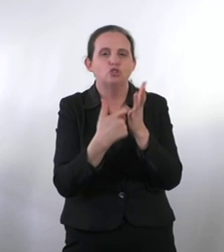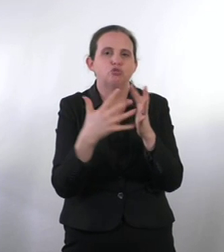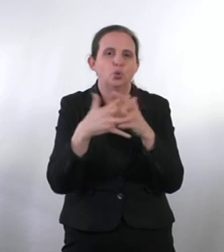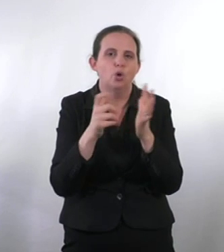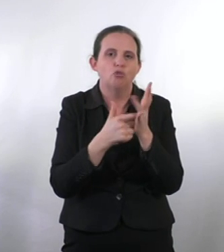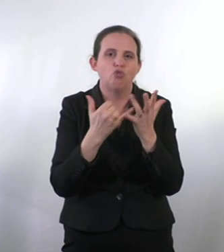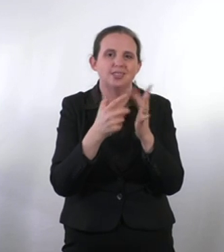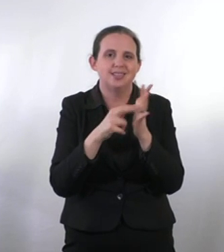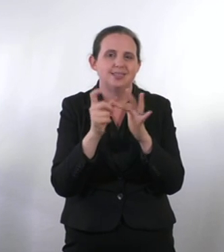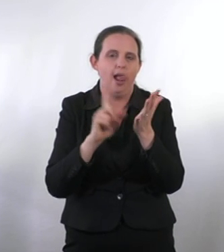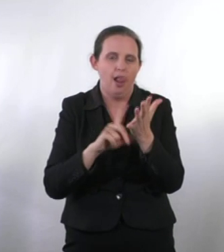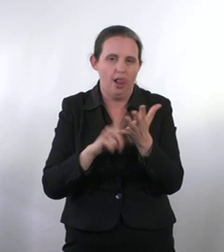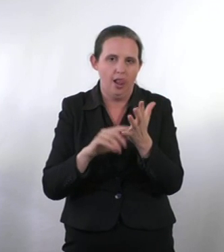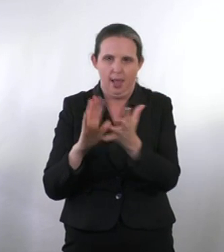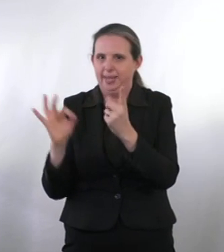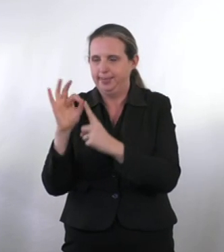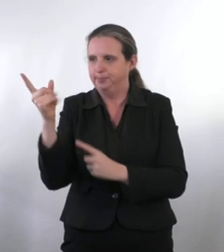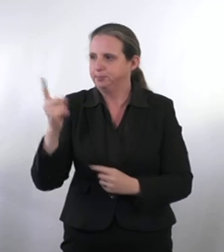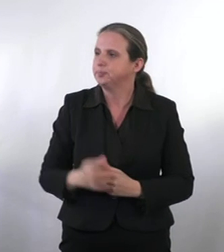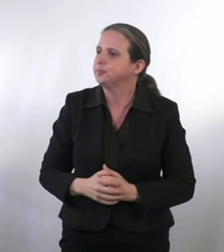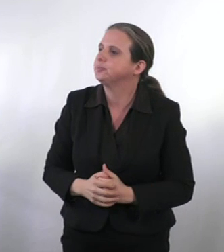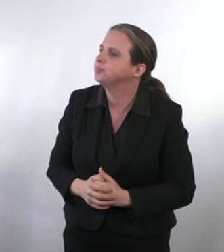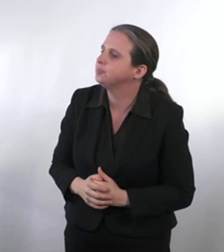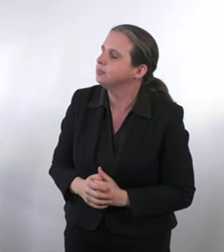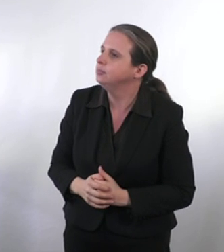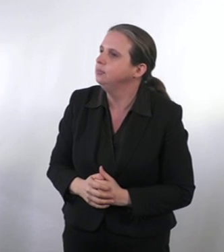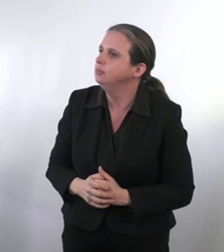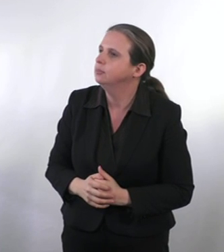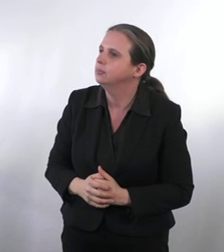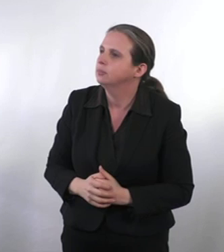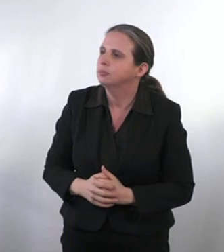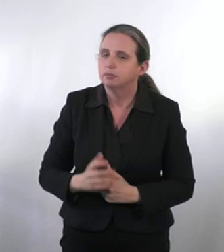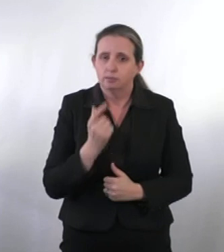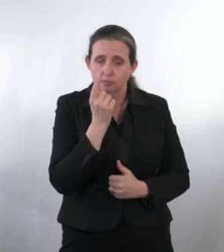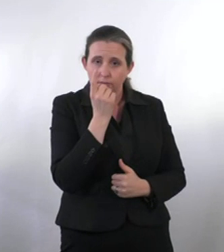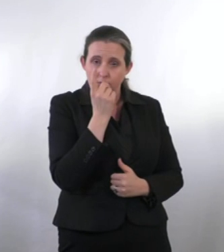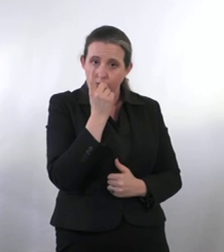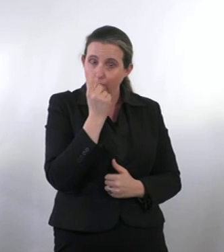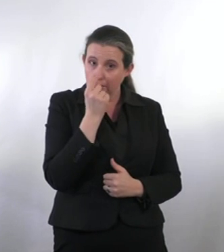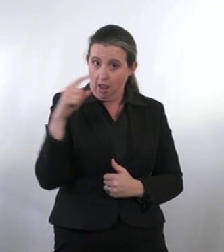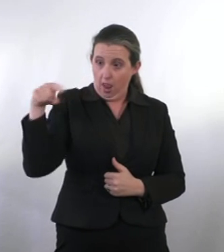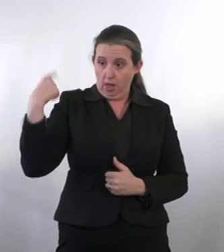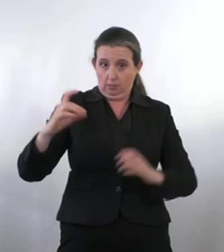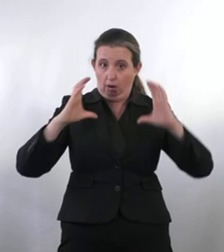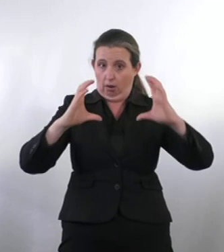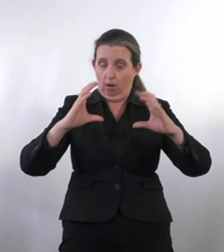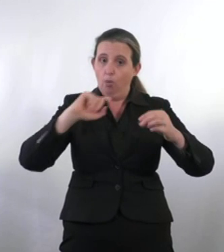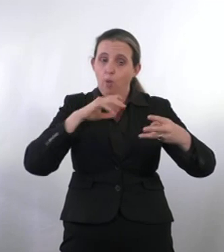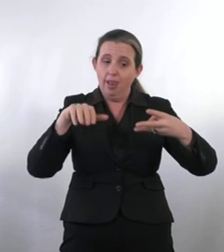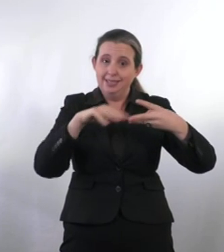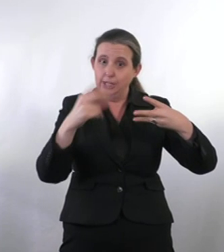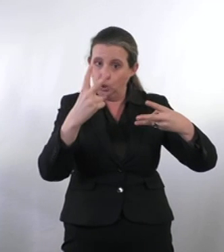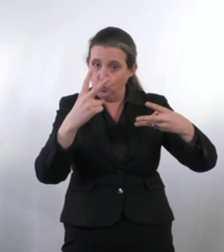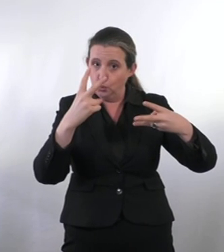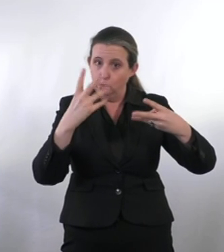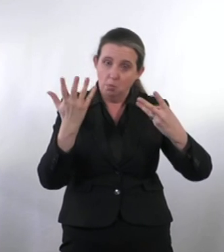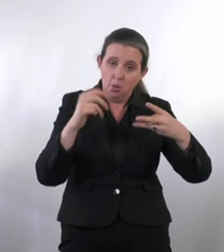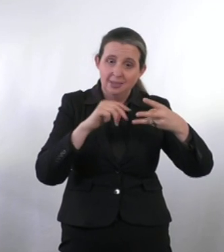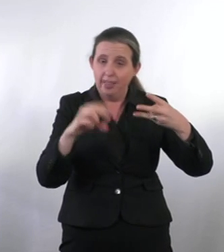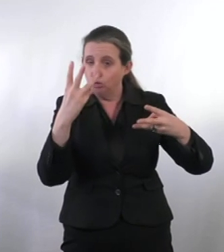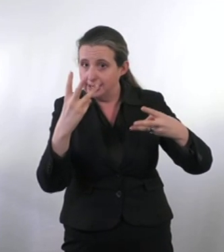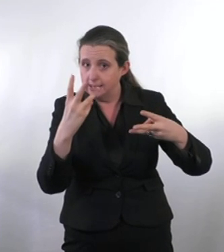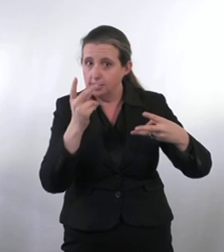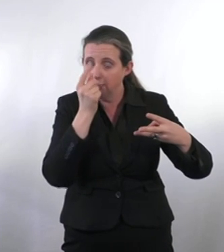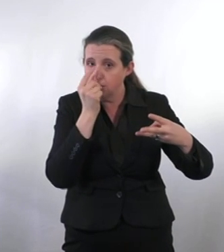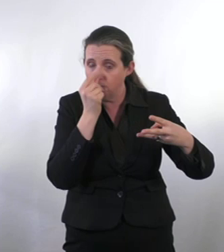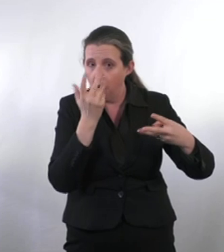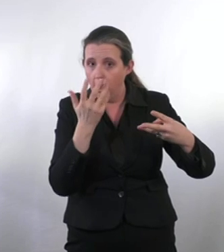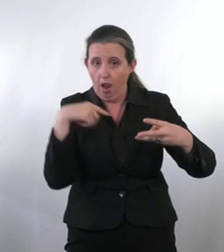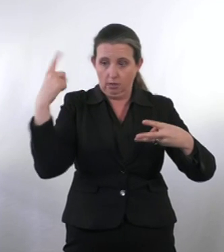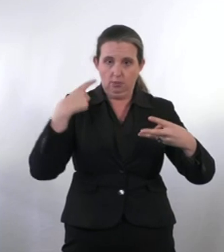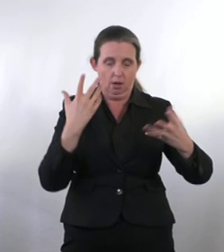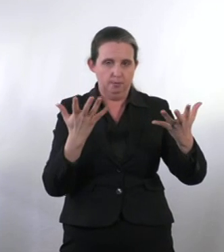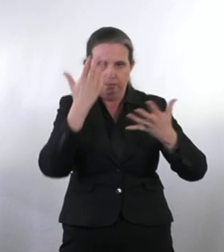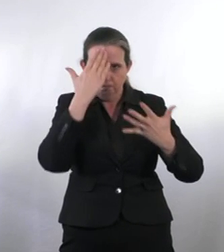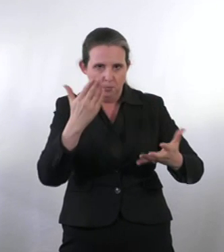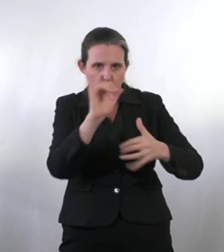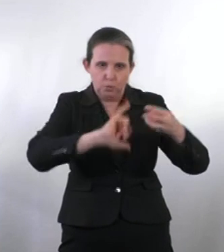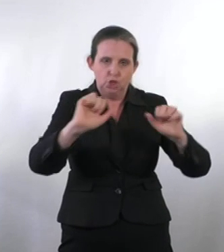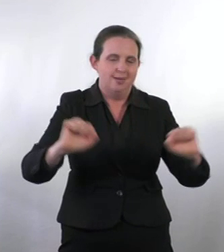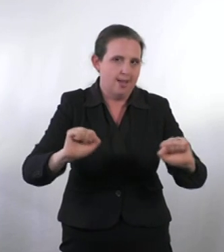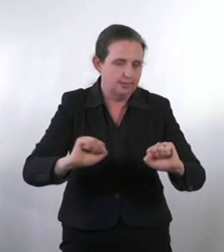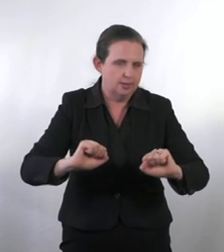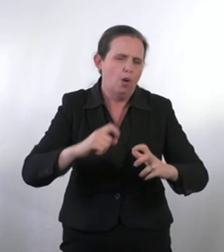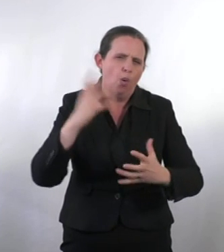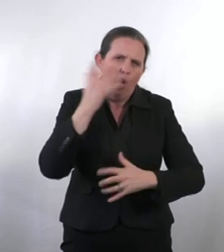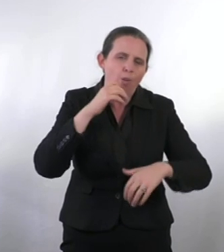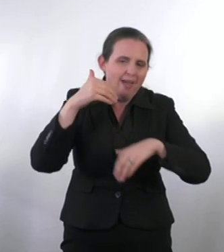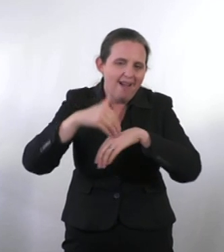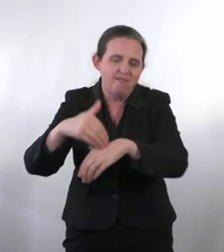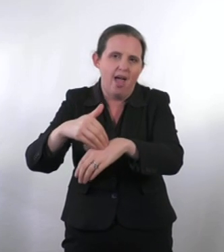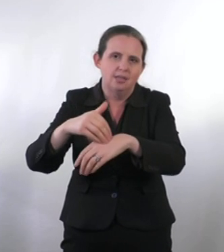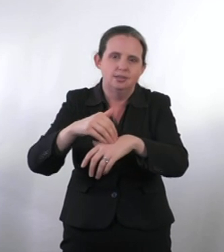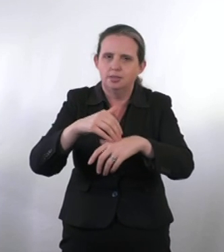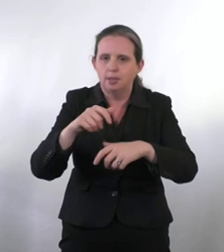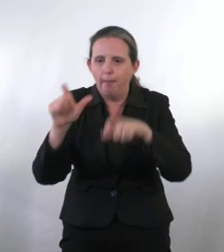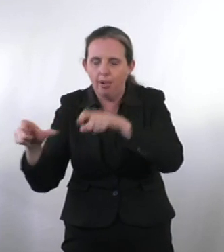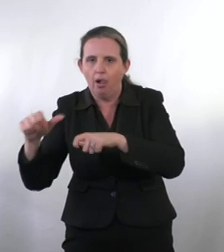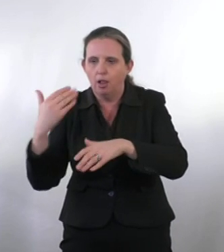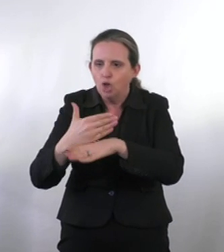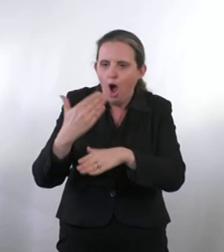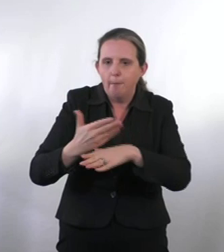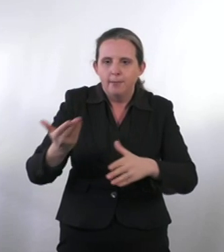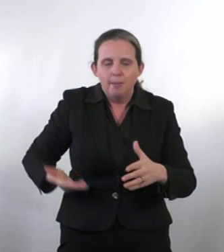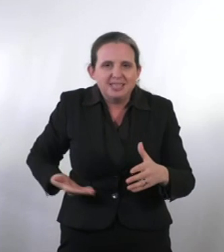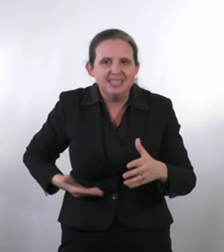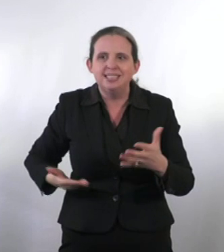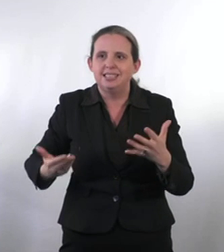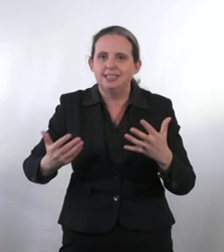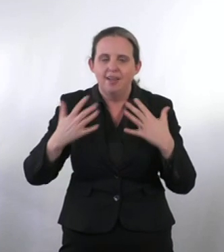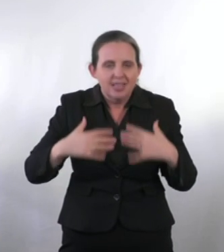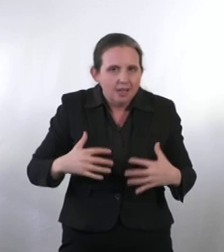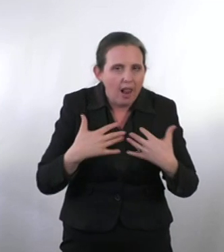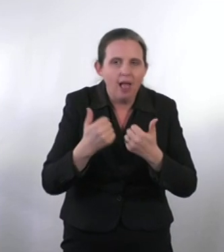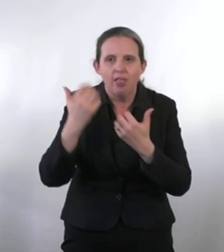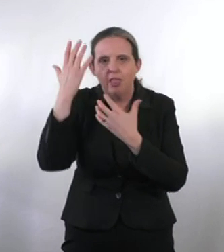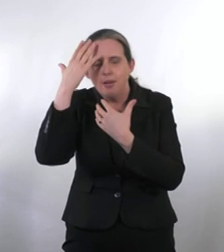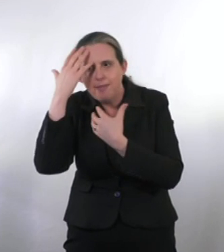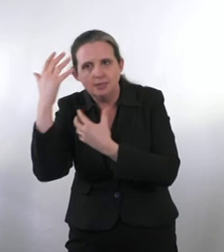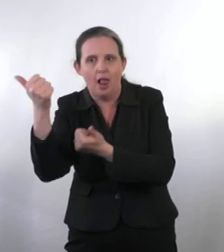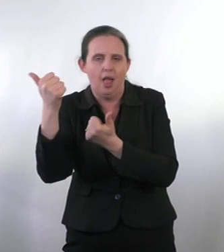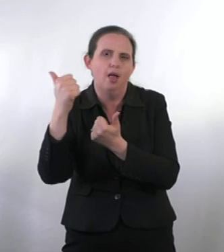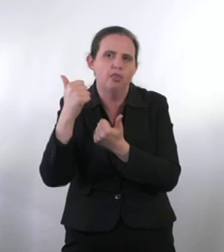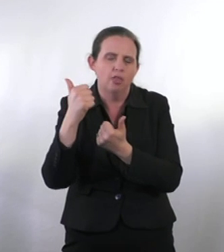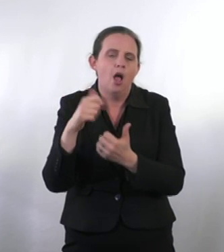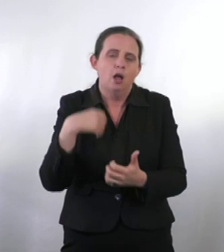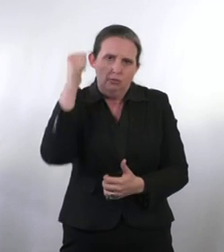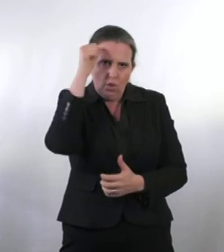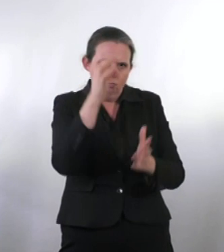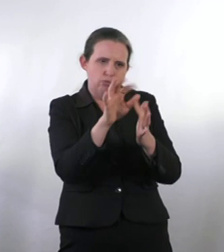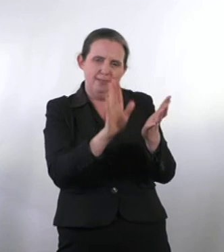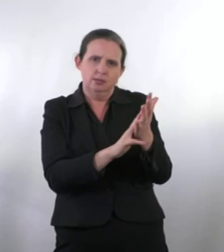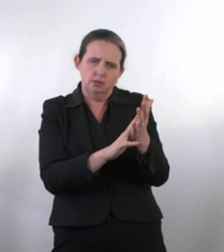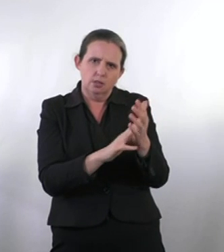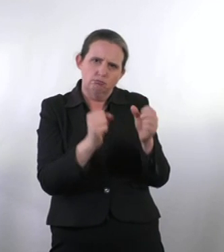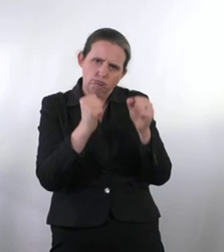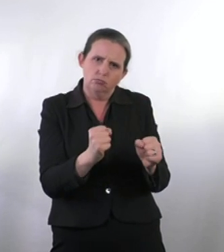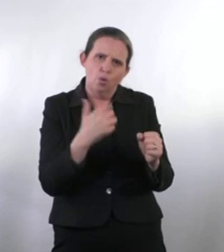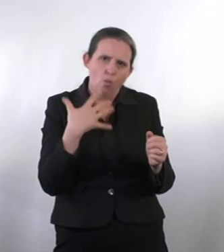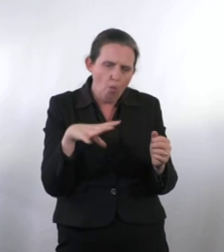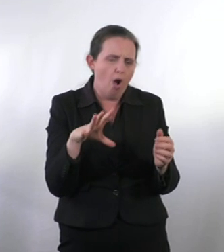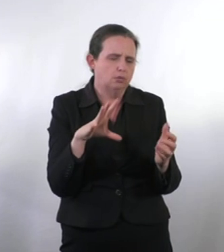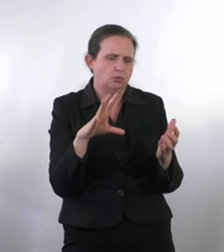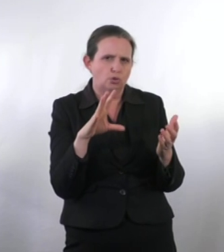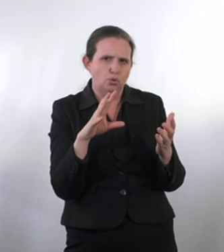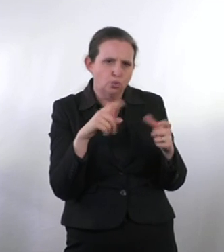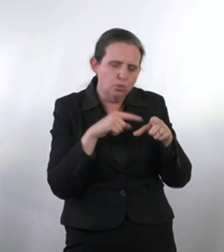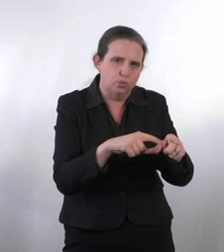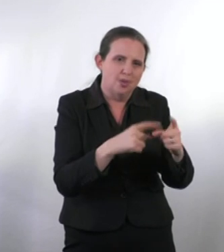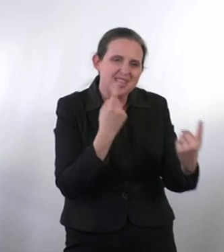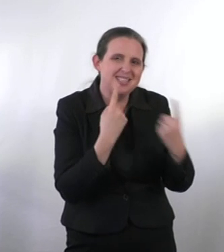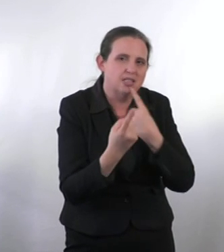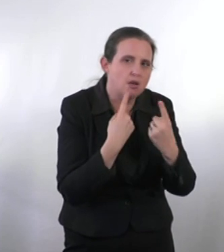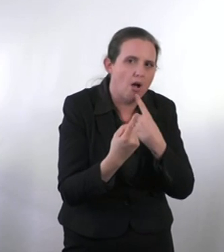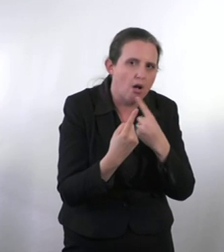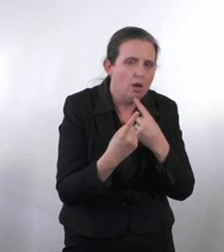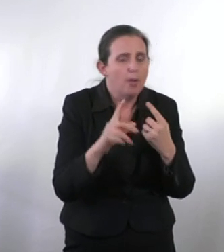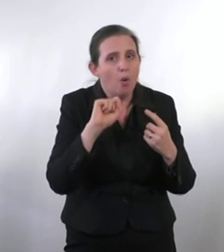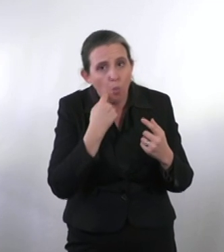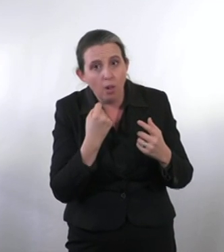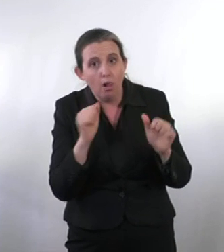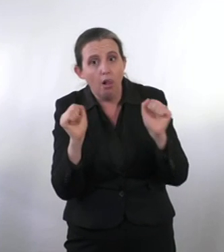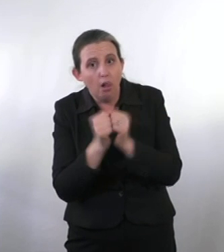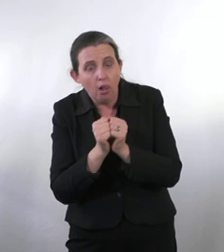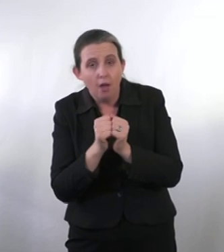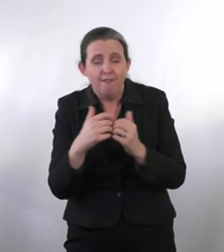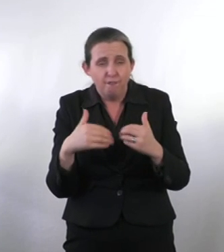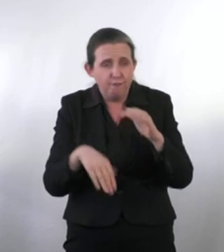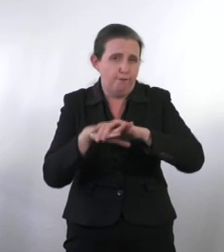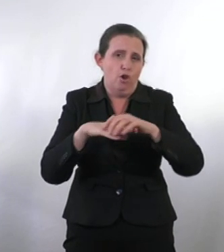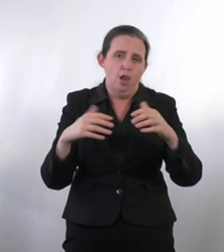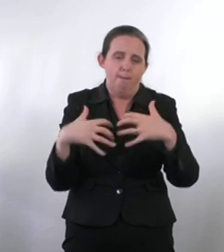With the London area potentially entering stricter tier 3 or tier 2 lockdown measures and the devastating consequences that will have on jobs, livelihoods and businesses, and indeed the effects on physical and mental health, as the Prime Minister is committed to following the evidence, will he agree to a full public cost-benefit analysis of the impact on our economy